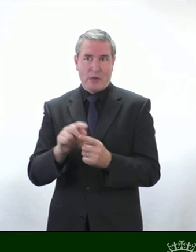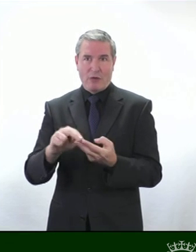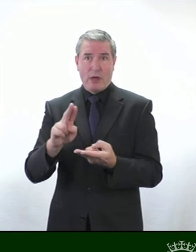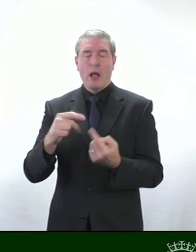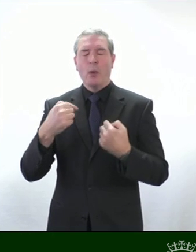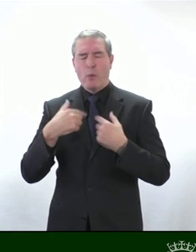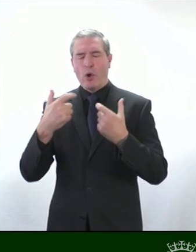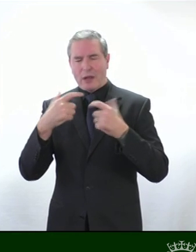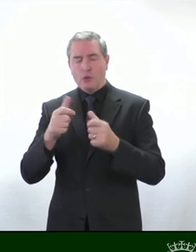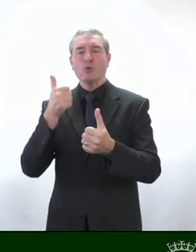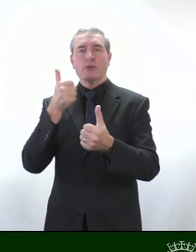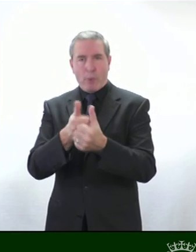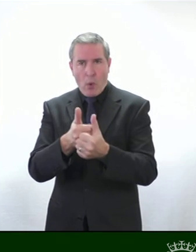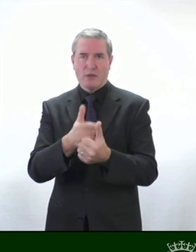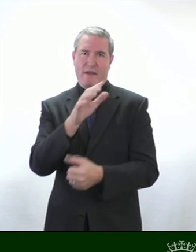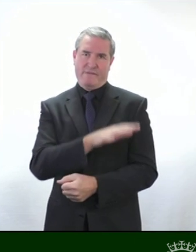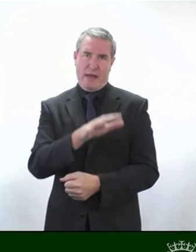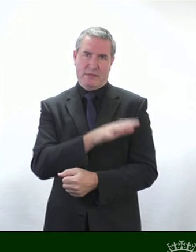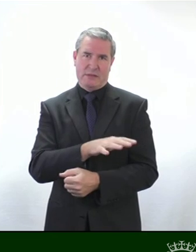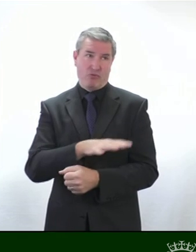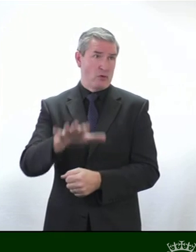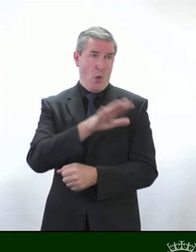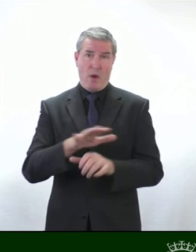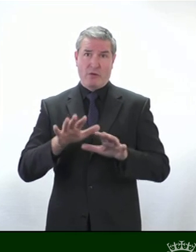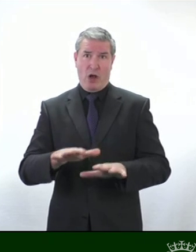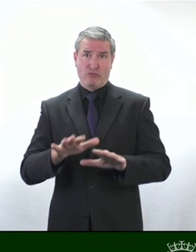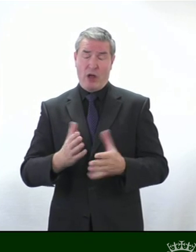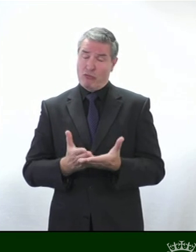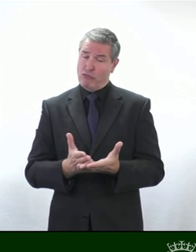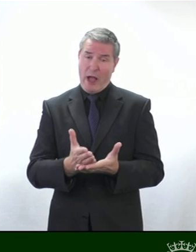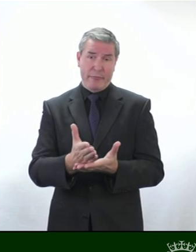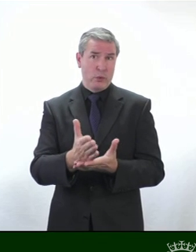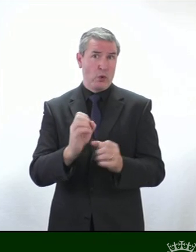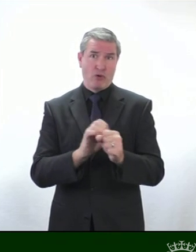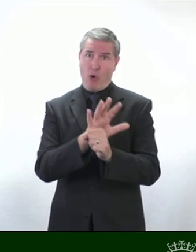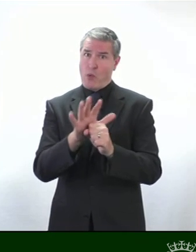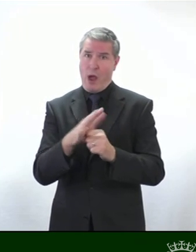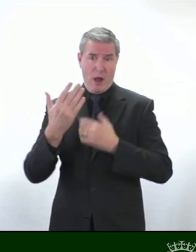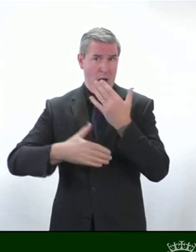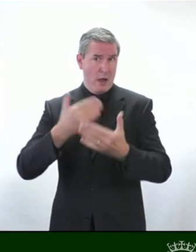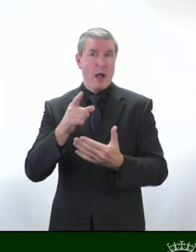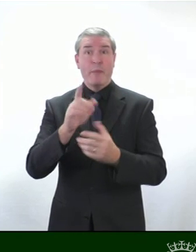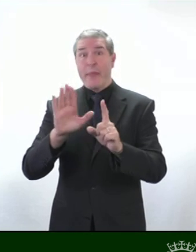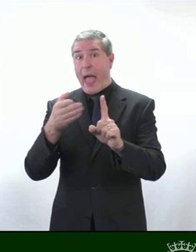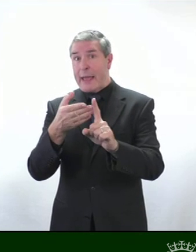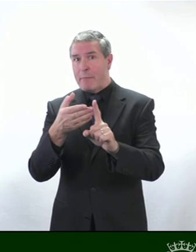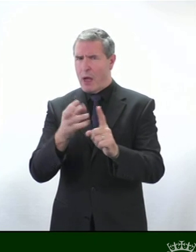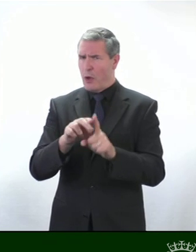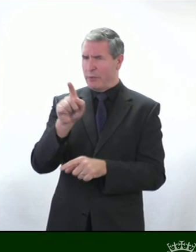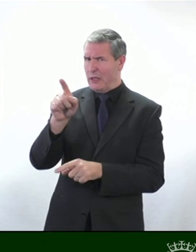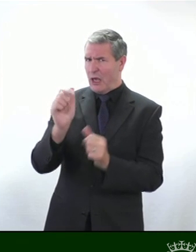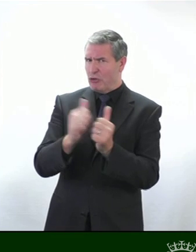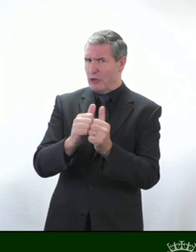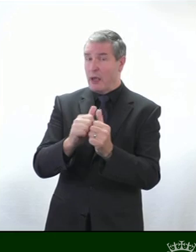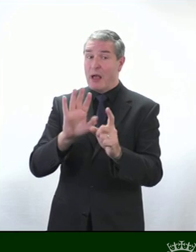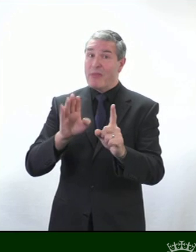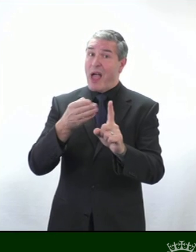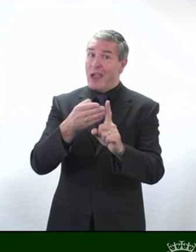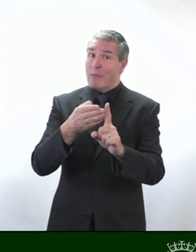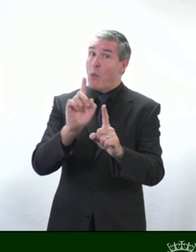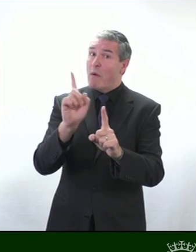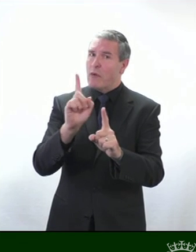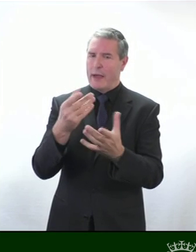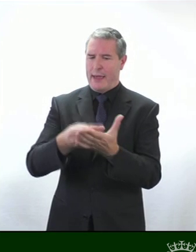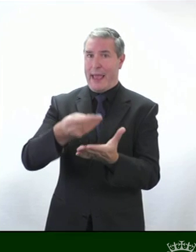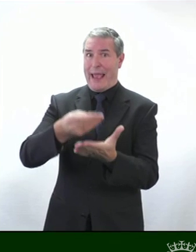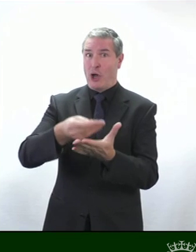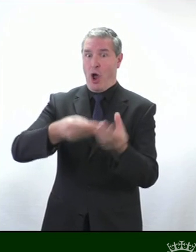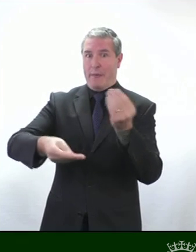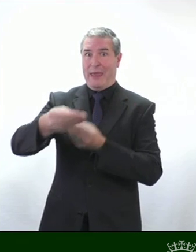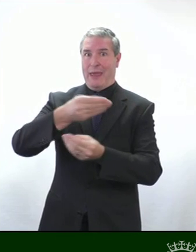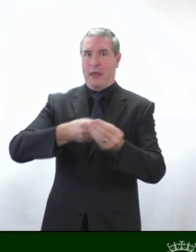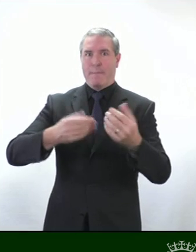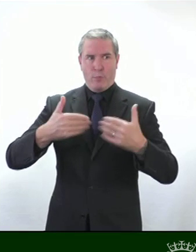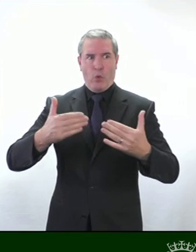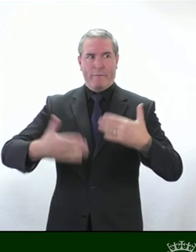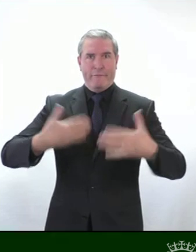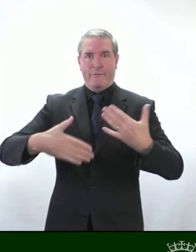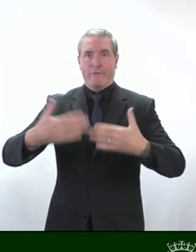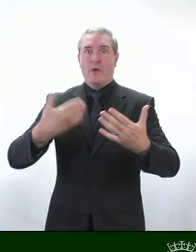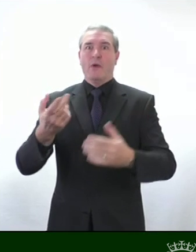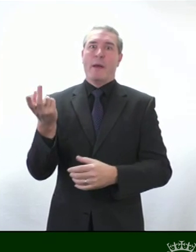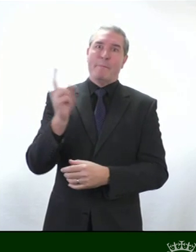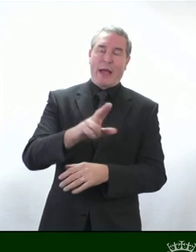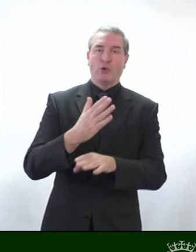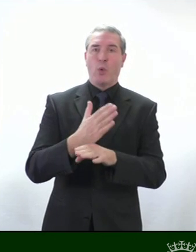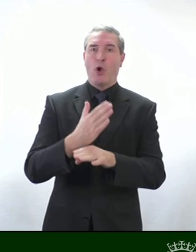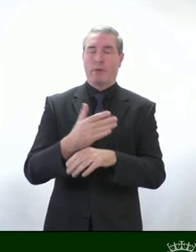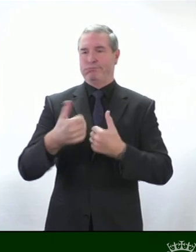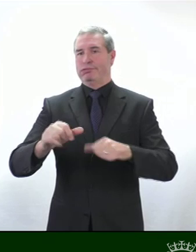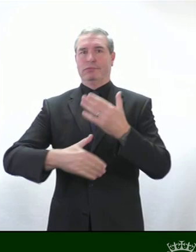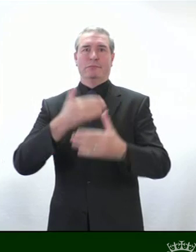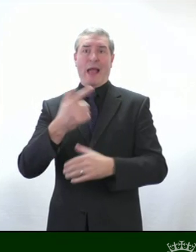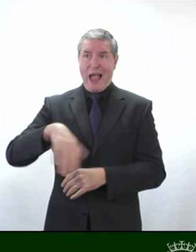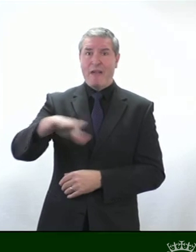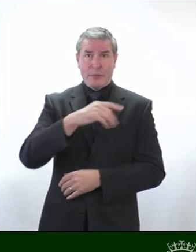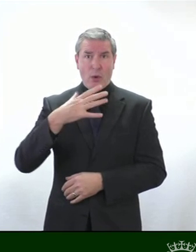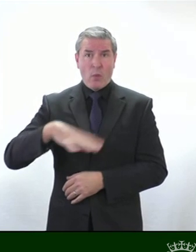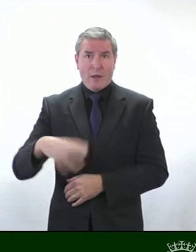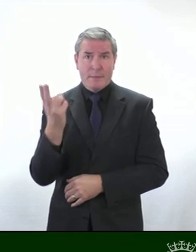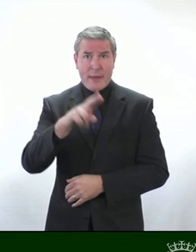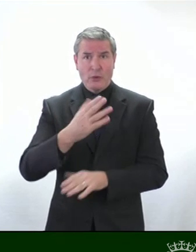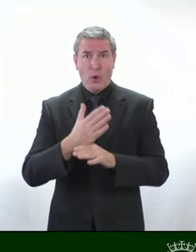We will continue to support families across this country throughout the pandemic, but the objective must be, as I hope he would agree, to get the economy moving again and get people back into work in the way that everybody would want.